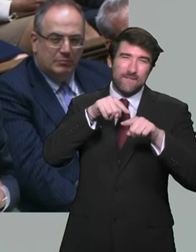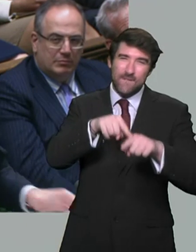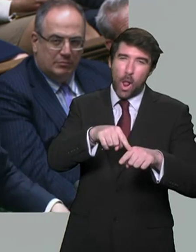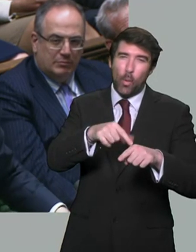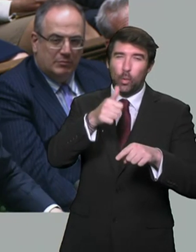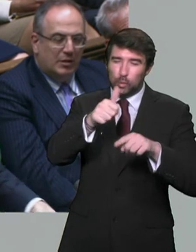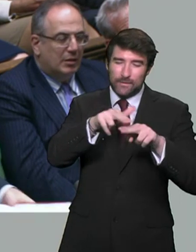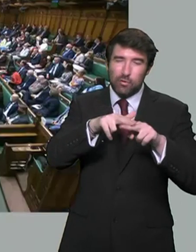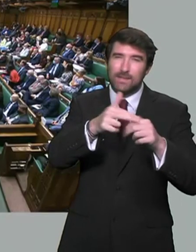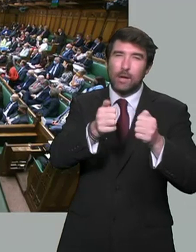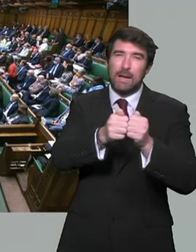We must sort it out.